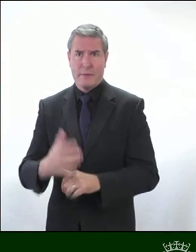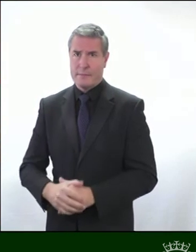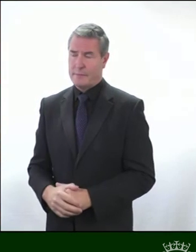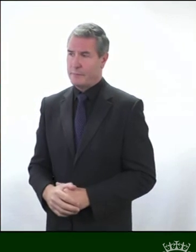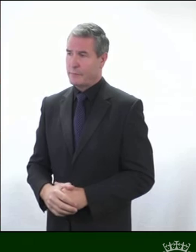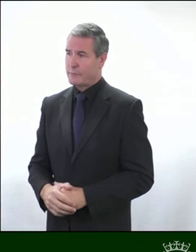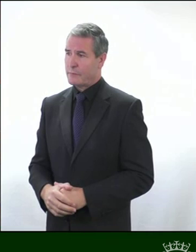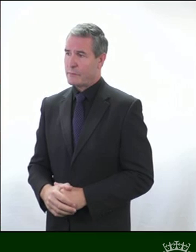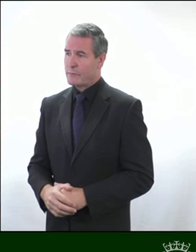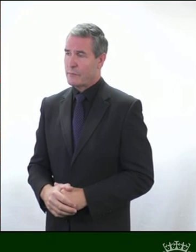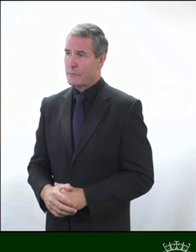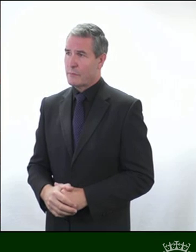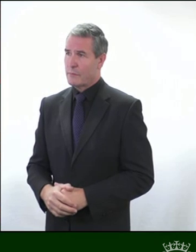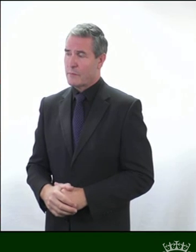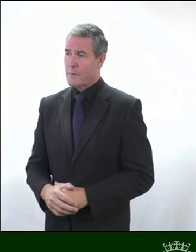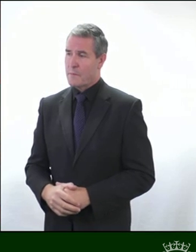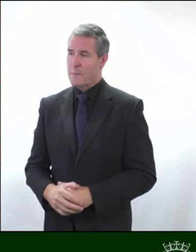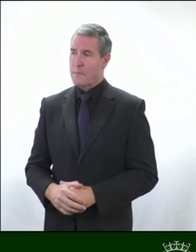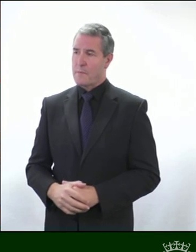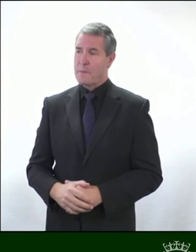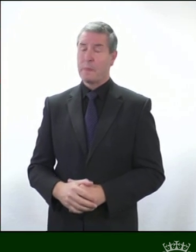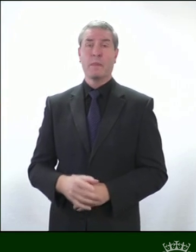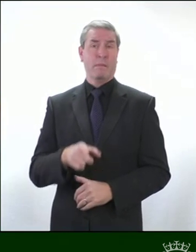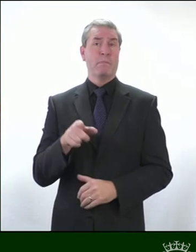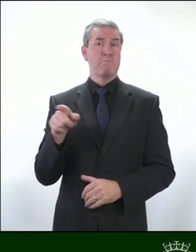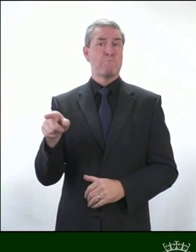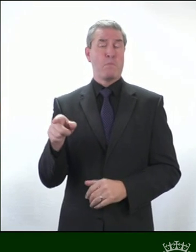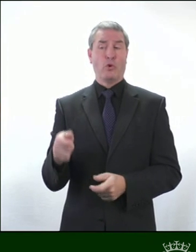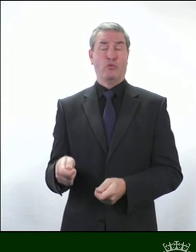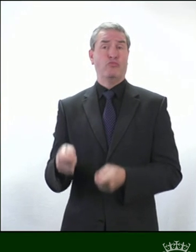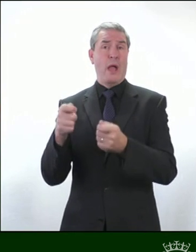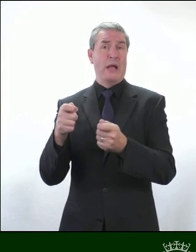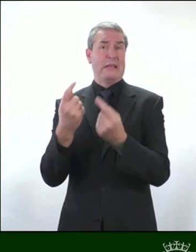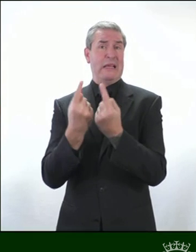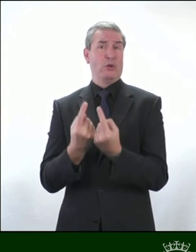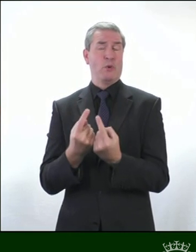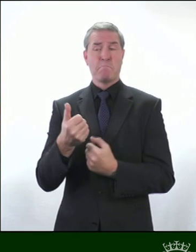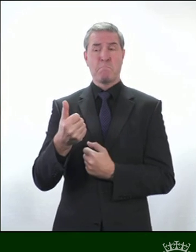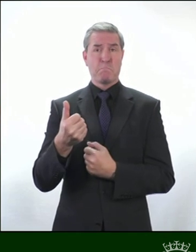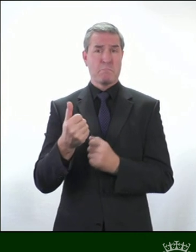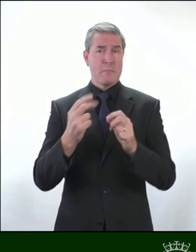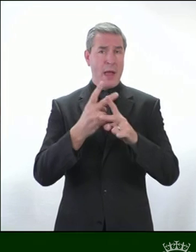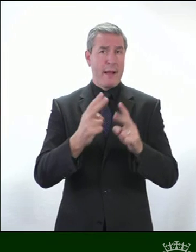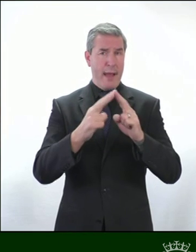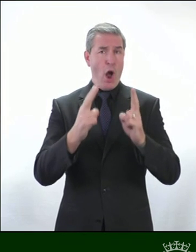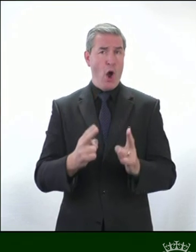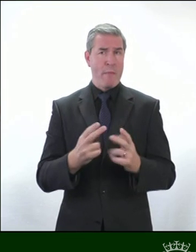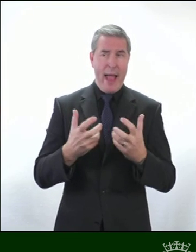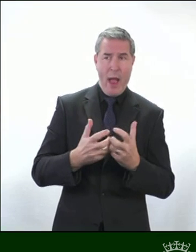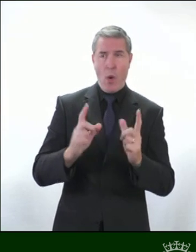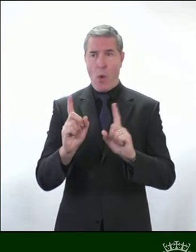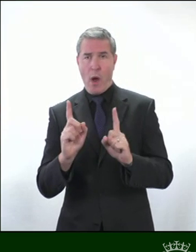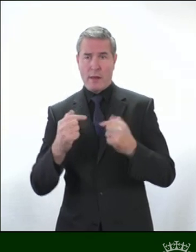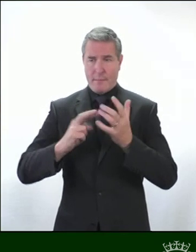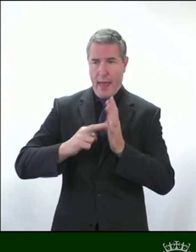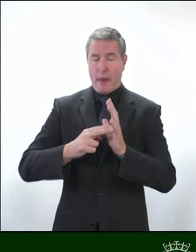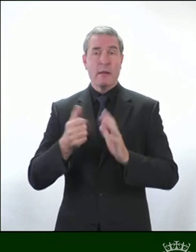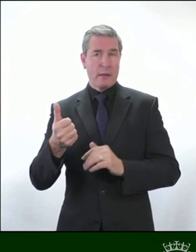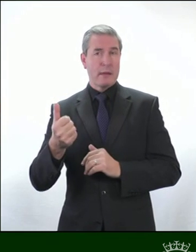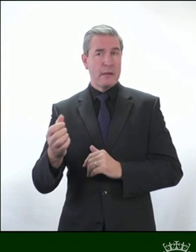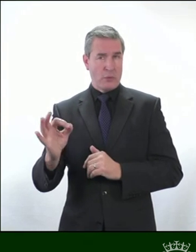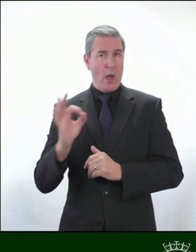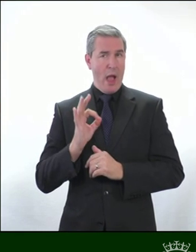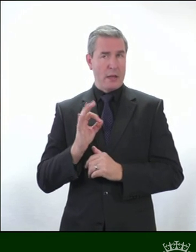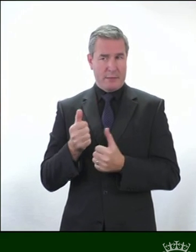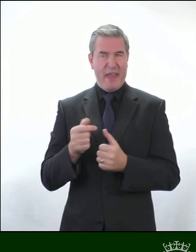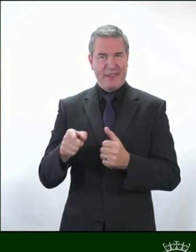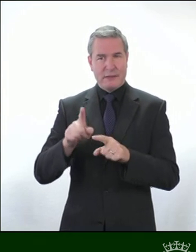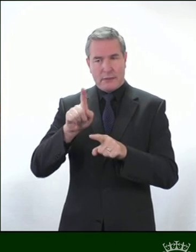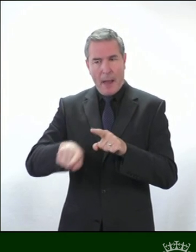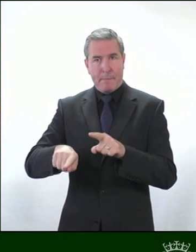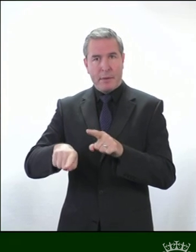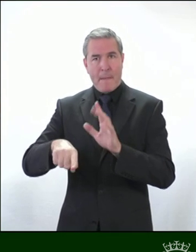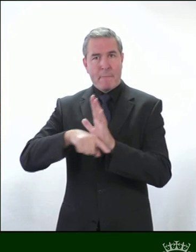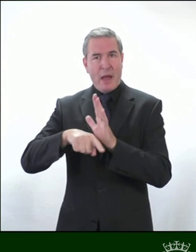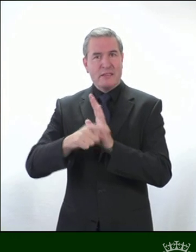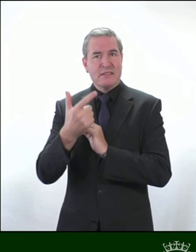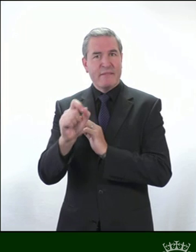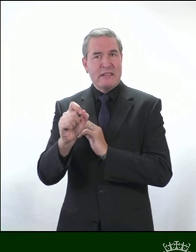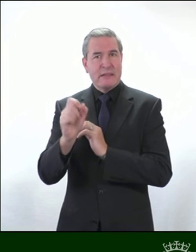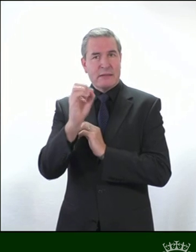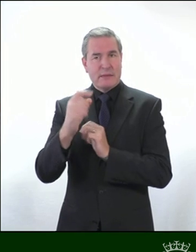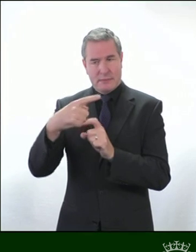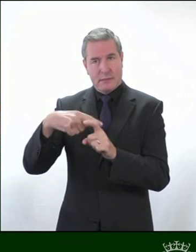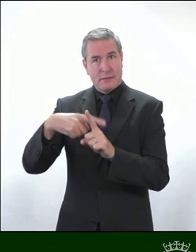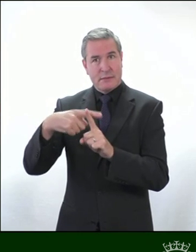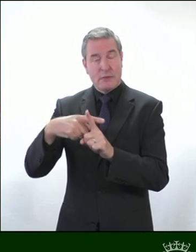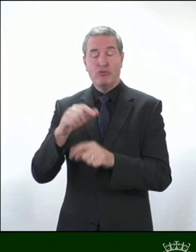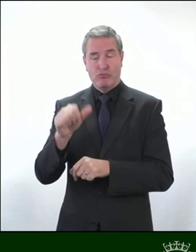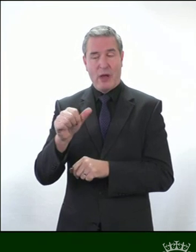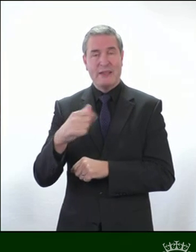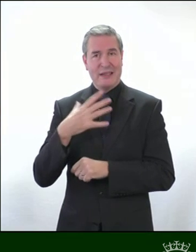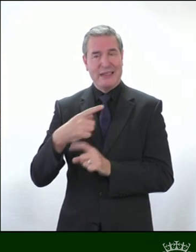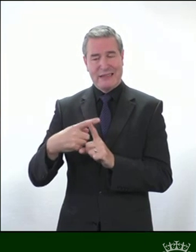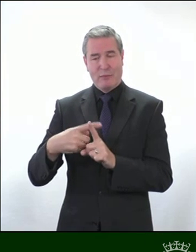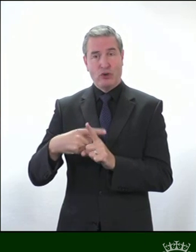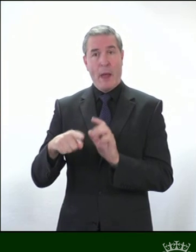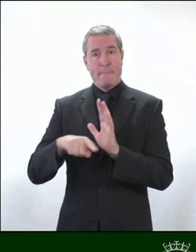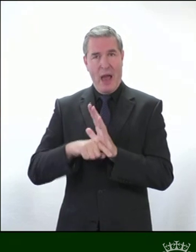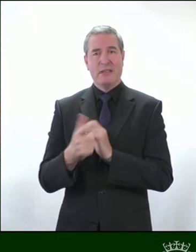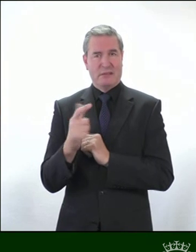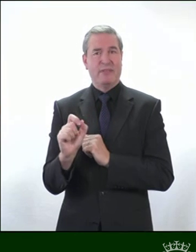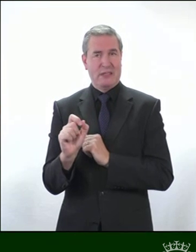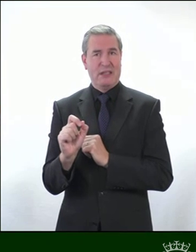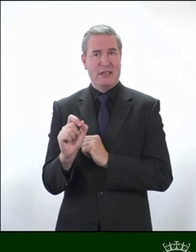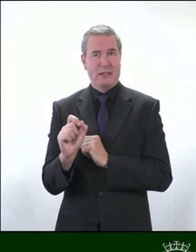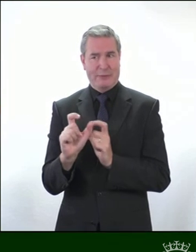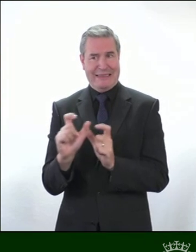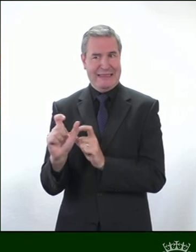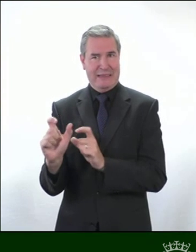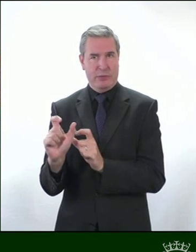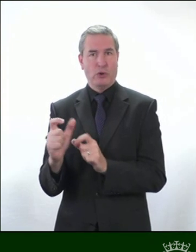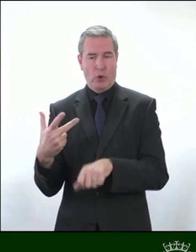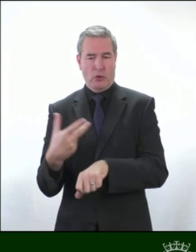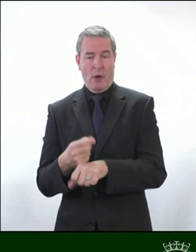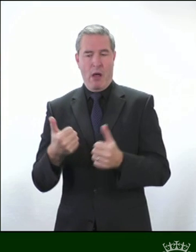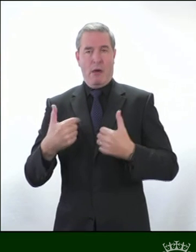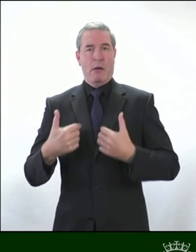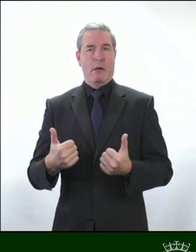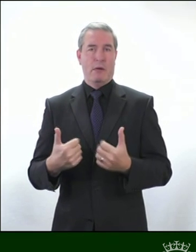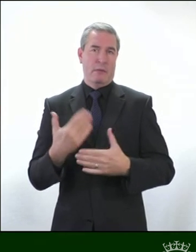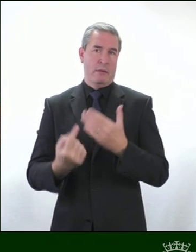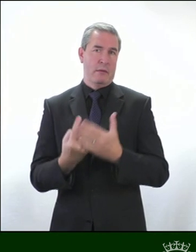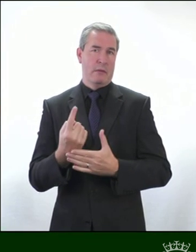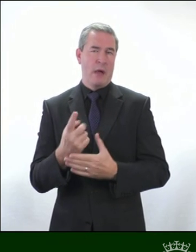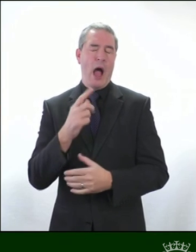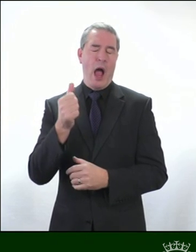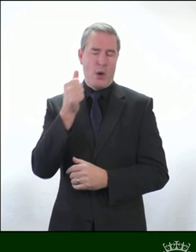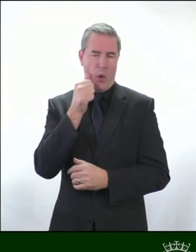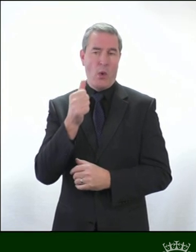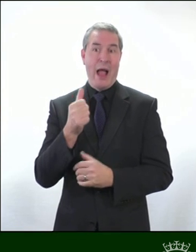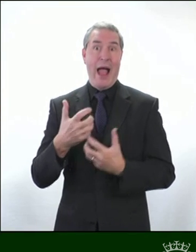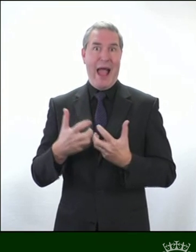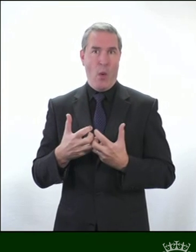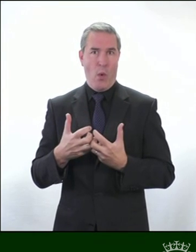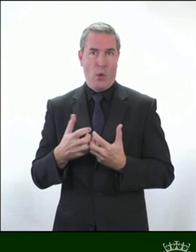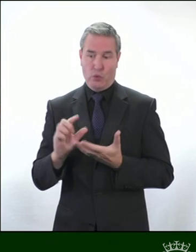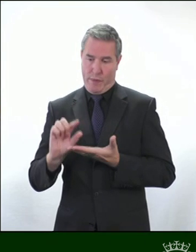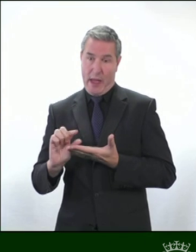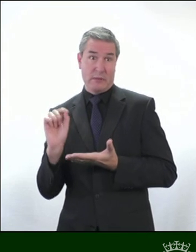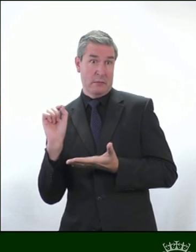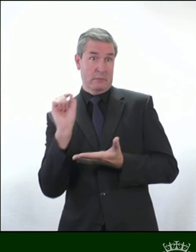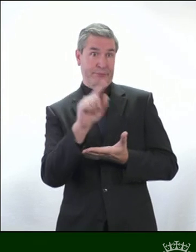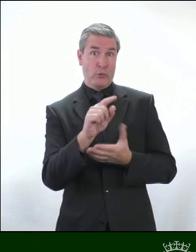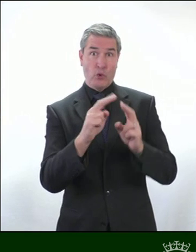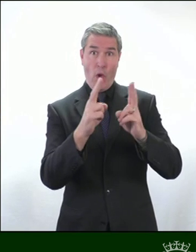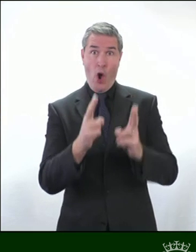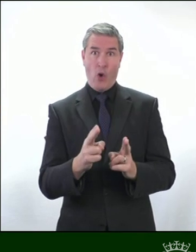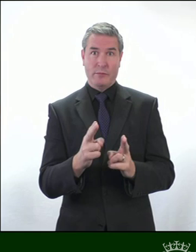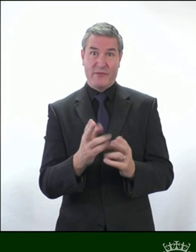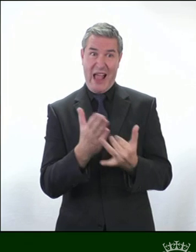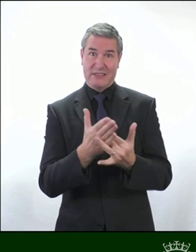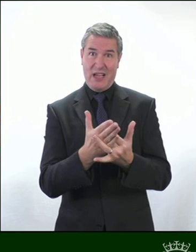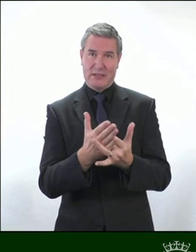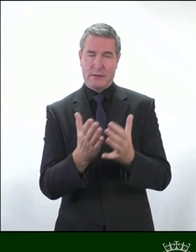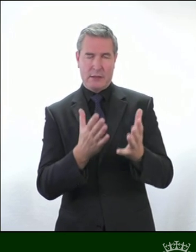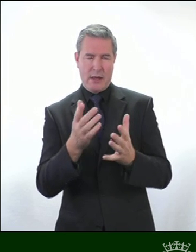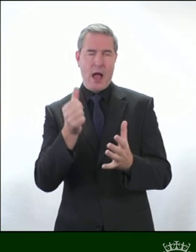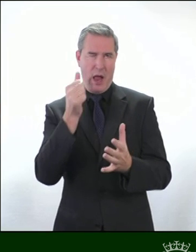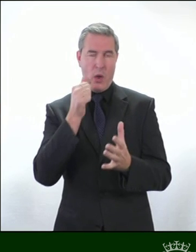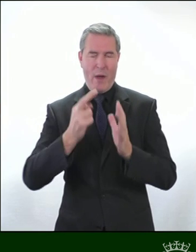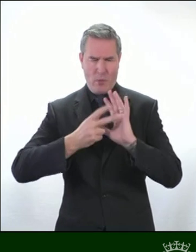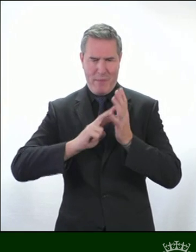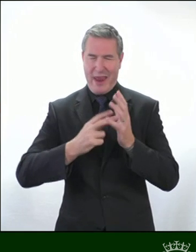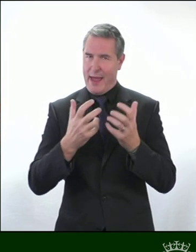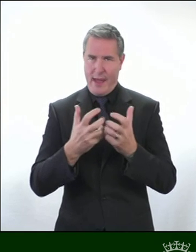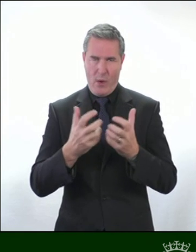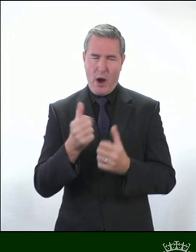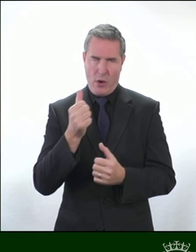The right hon. and learned Gentleman is entirely right to raise the issue of care homes and our ability to distribute this particular type of vaccine rapidly into care homes, because it does need to be kept at minus 70°, as I think the House understands, so there are logistical challenges to be overcome to get vulnerable people the access to the vaccine that they need.